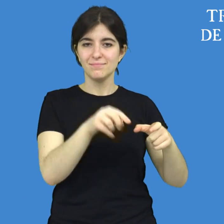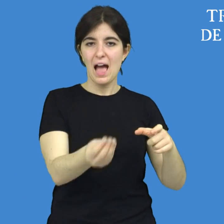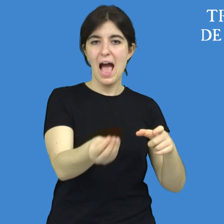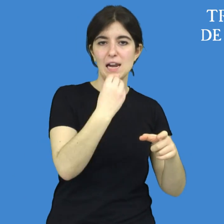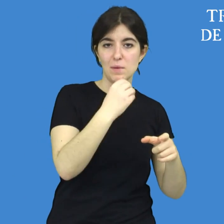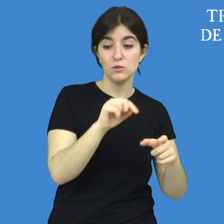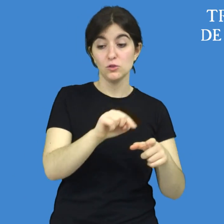comer